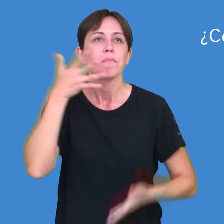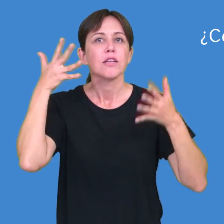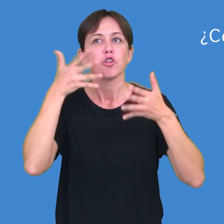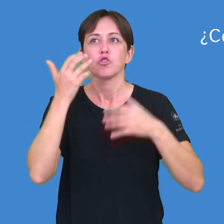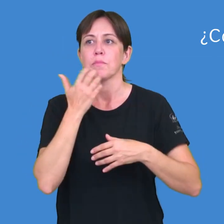aconsejar